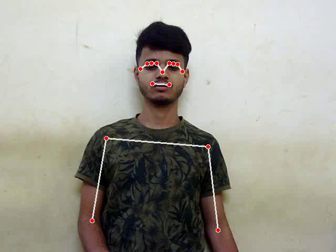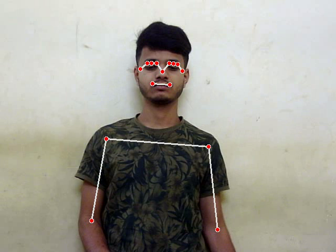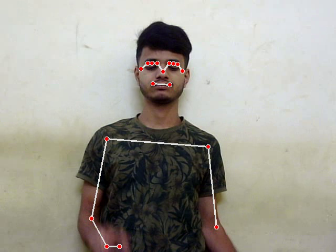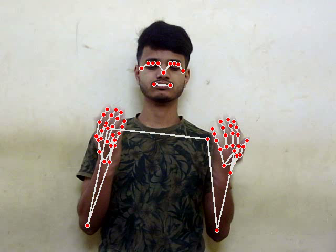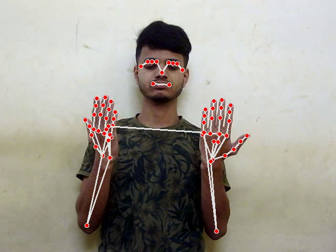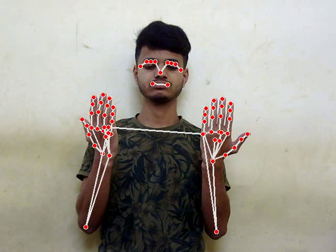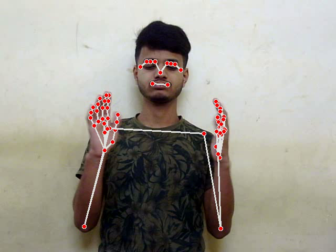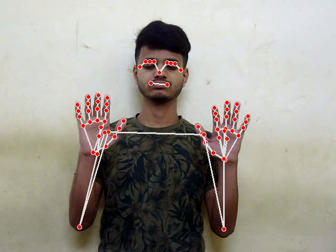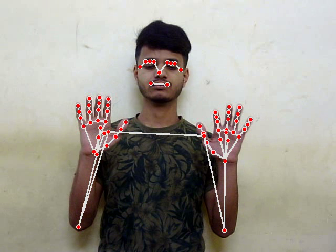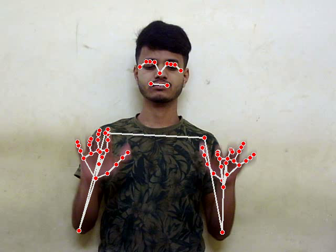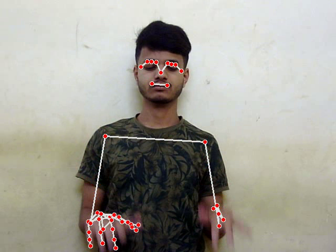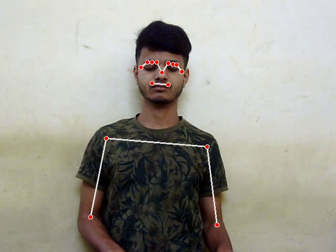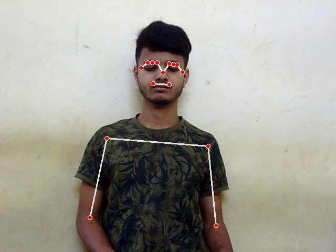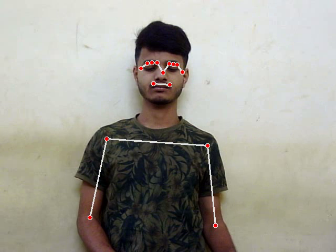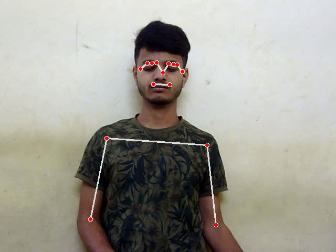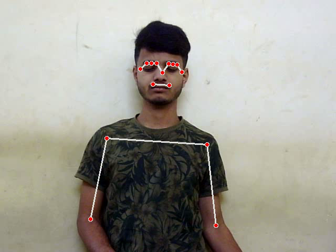do not want